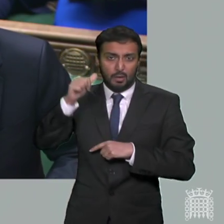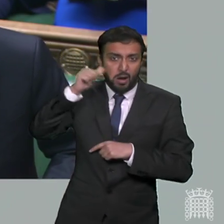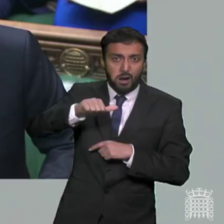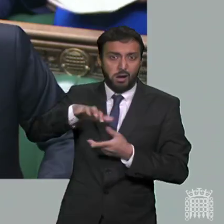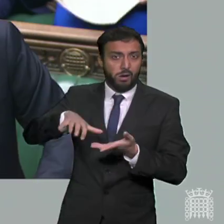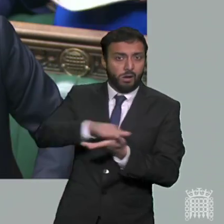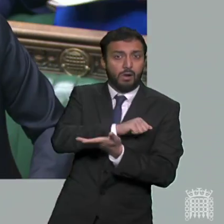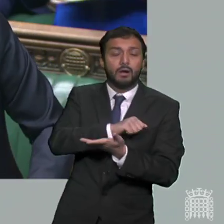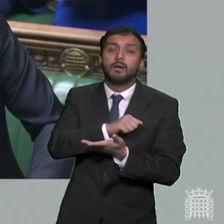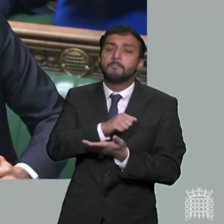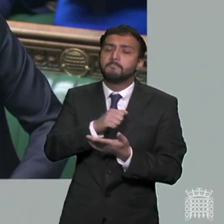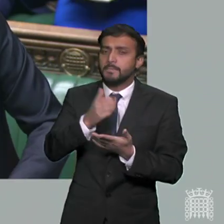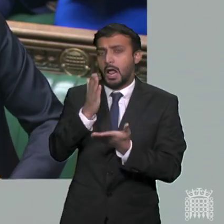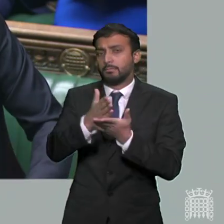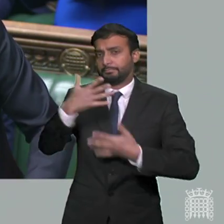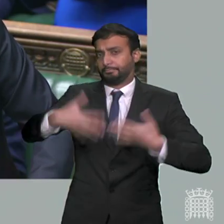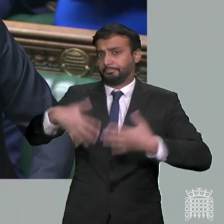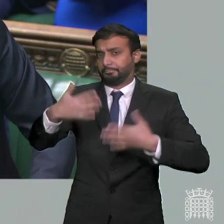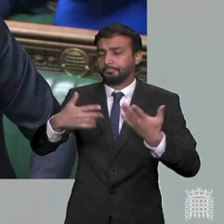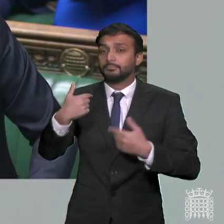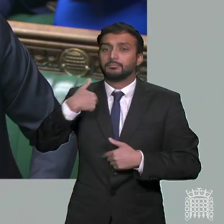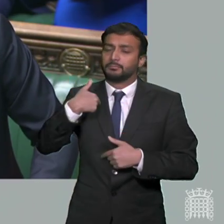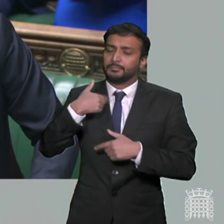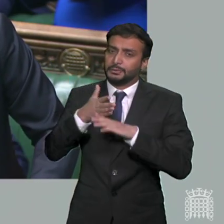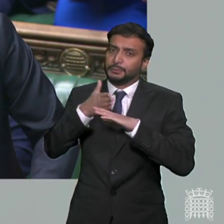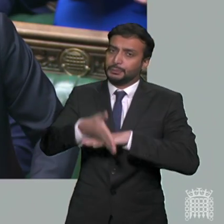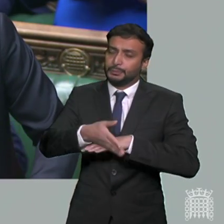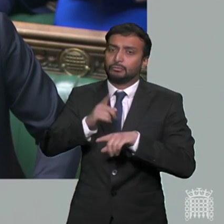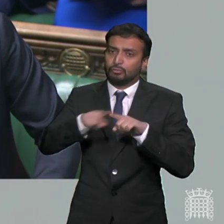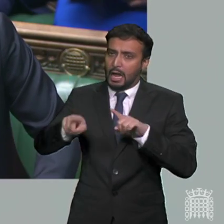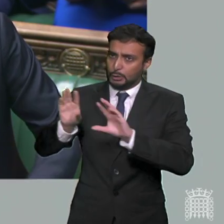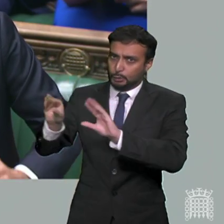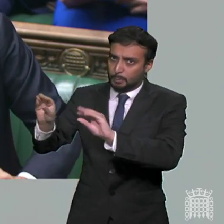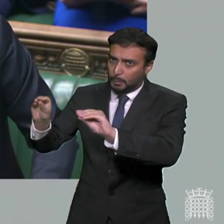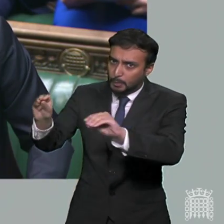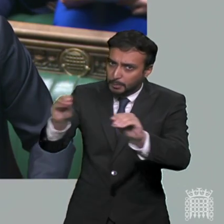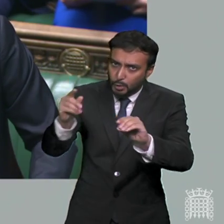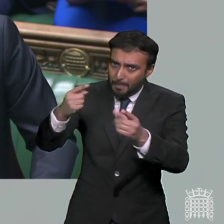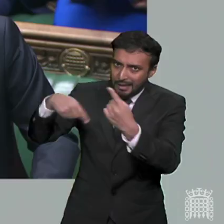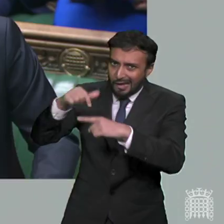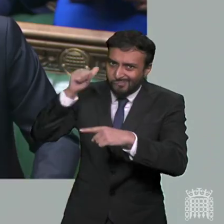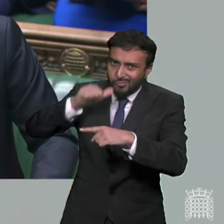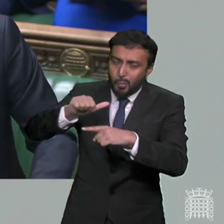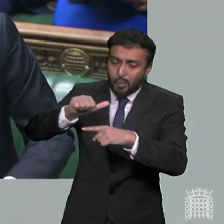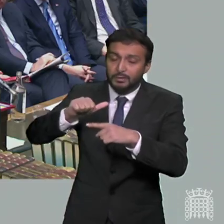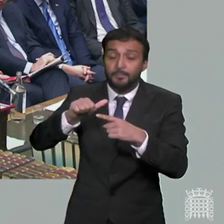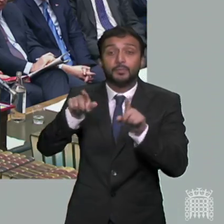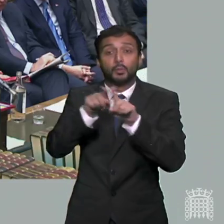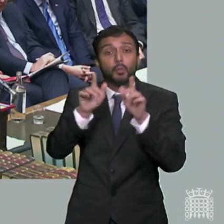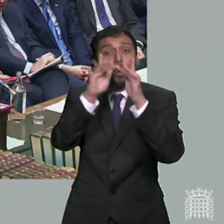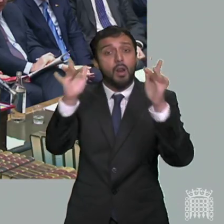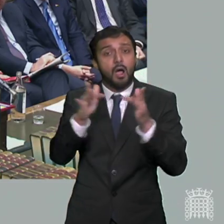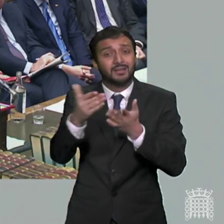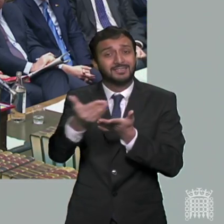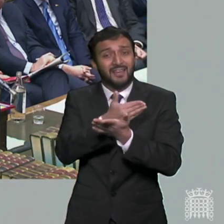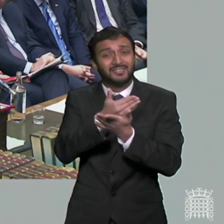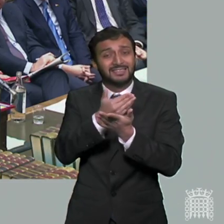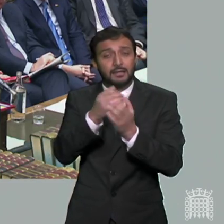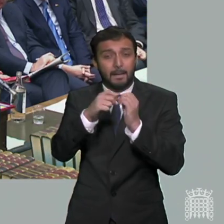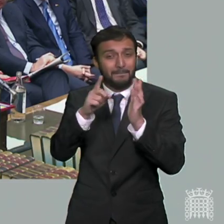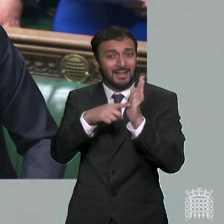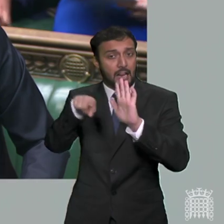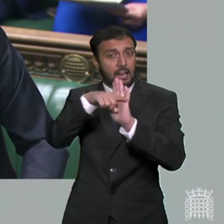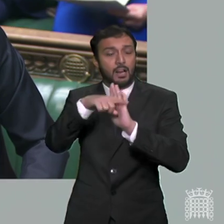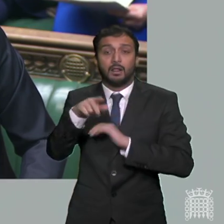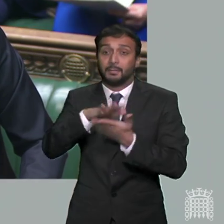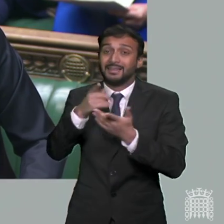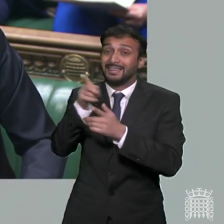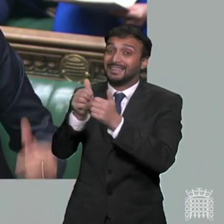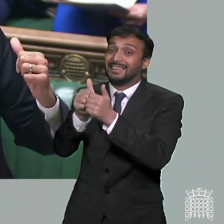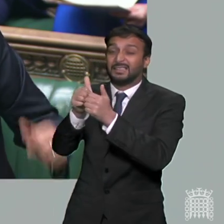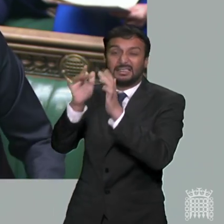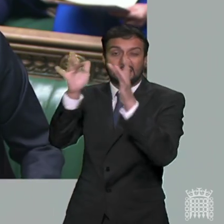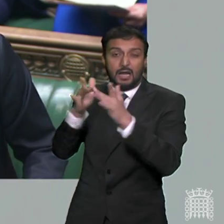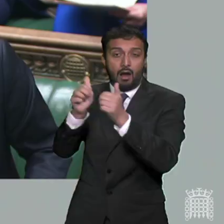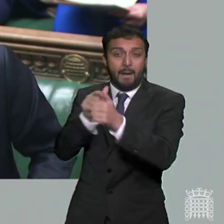We are working closely with industry to block more fraudulent calls from reaching the public and, importantly, our new Online Safety Bill will place duties on the largest internet companies to tackle scam ads.